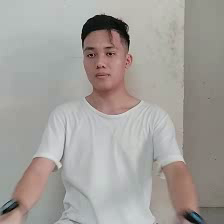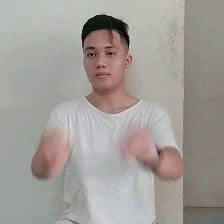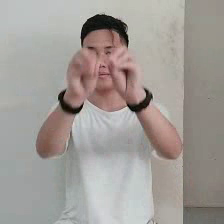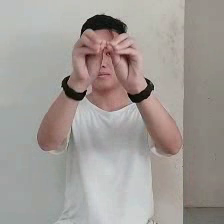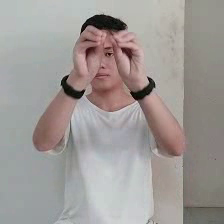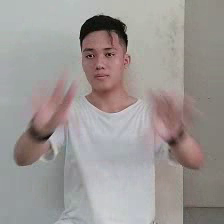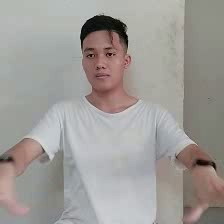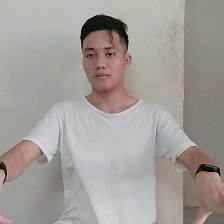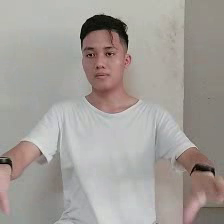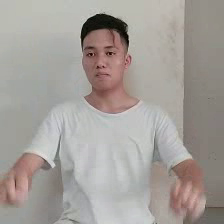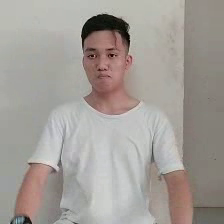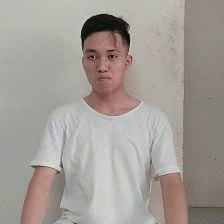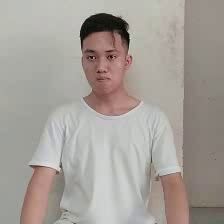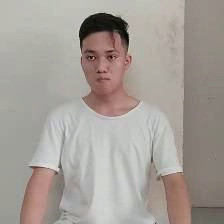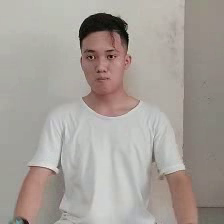Thất lạc